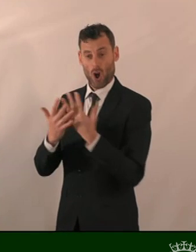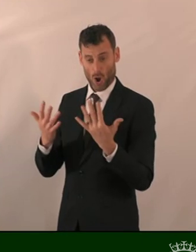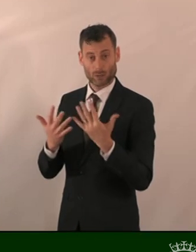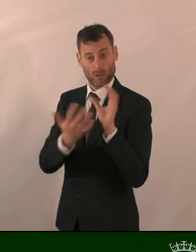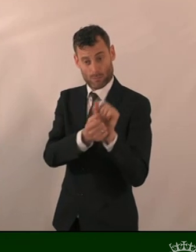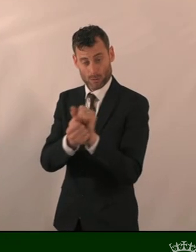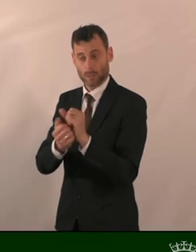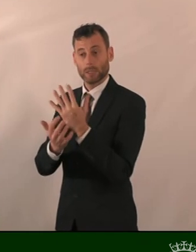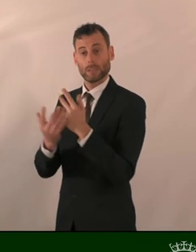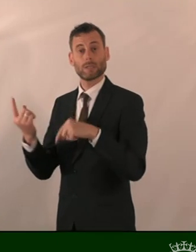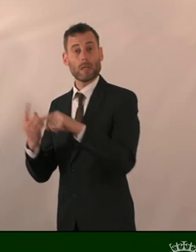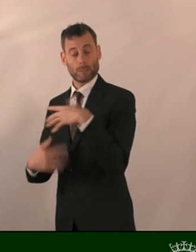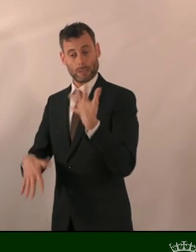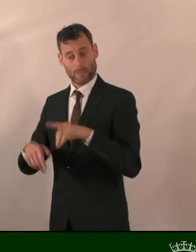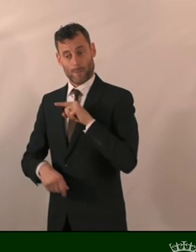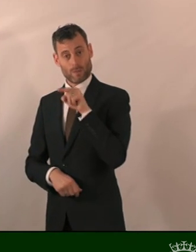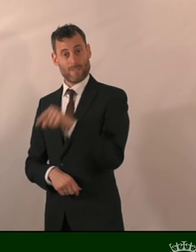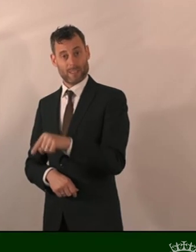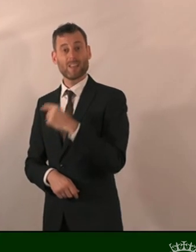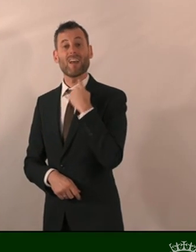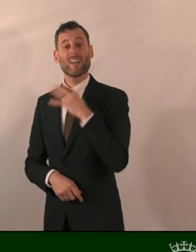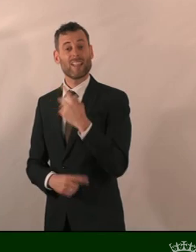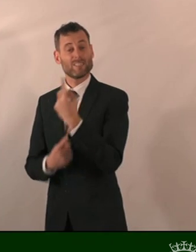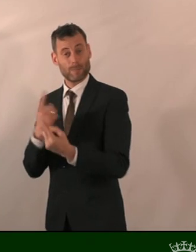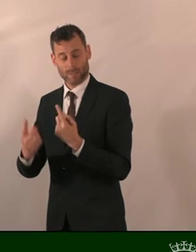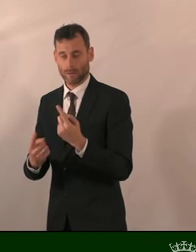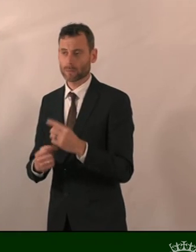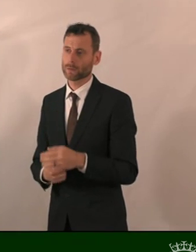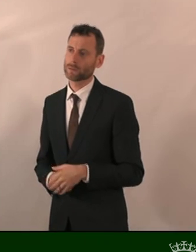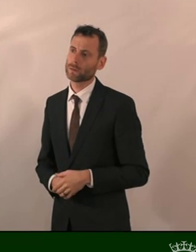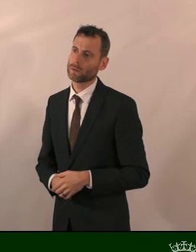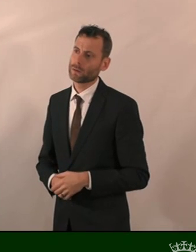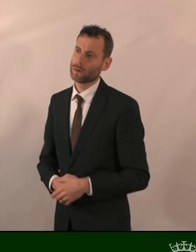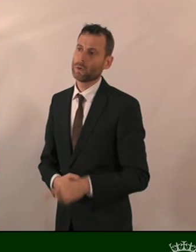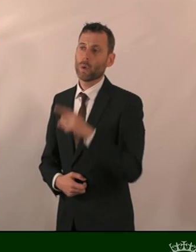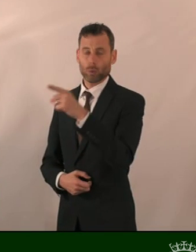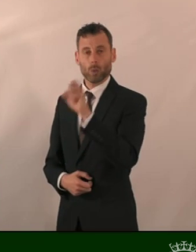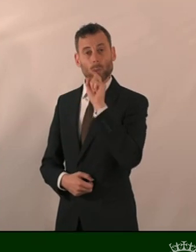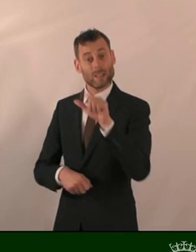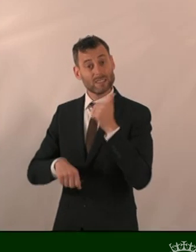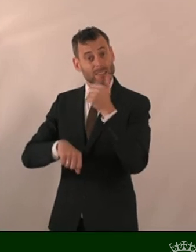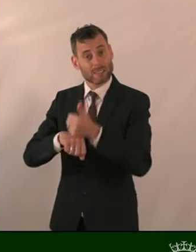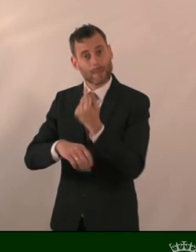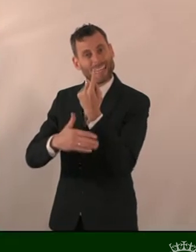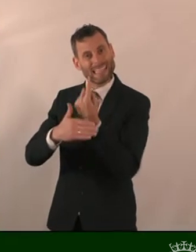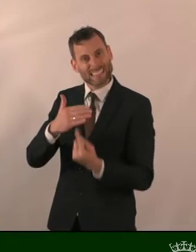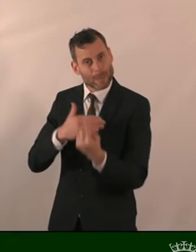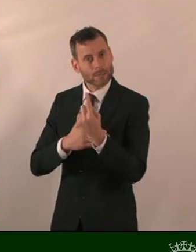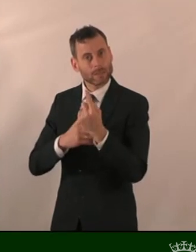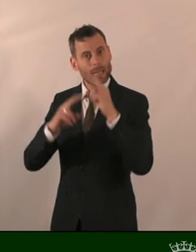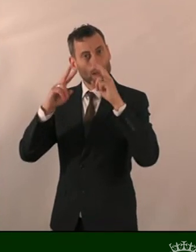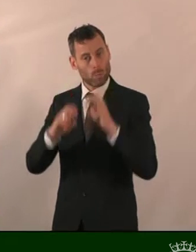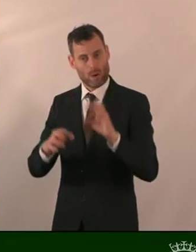Will the Prime Minister today assure Chris and others that he will commit to launching an independent inquiry?